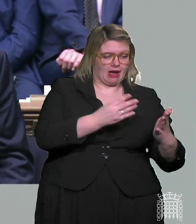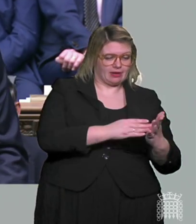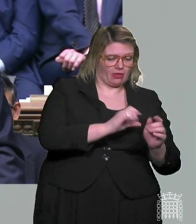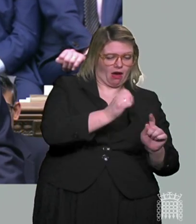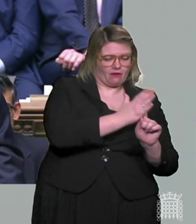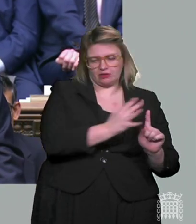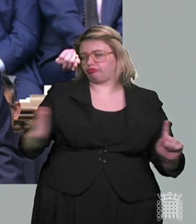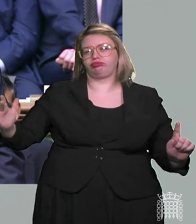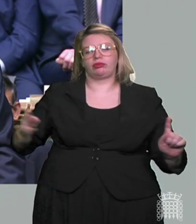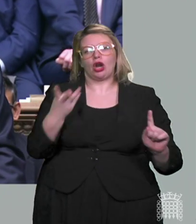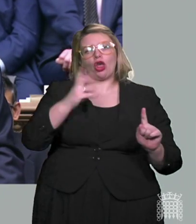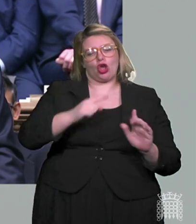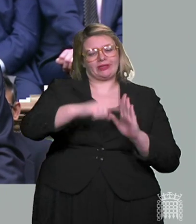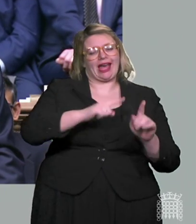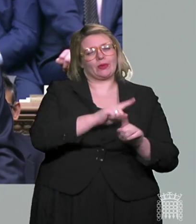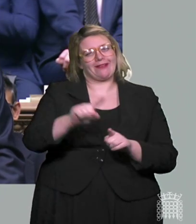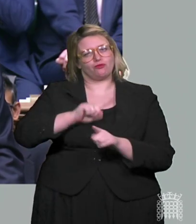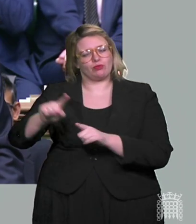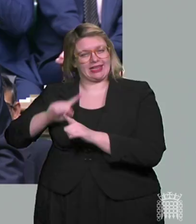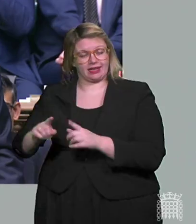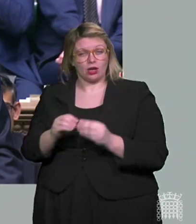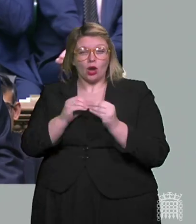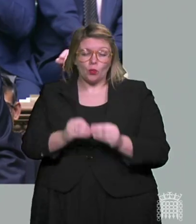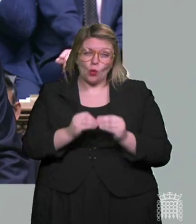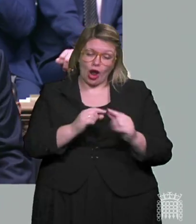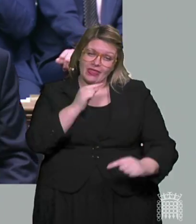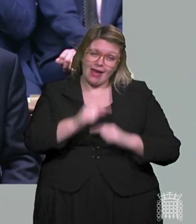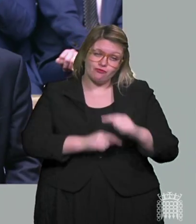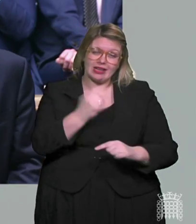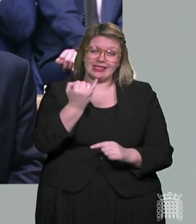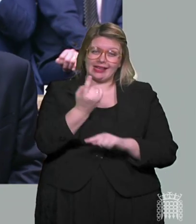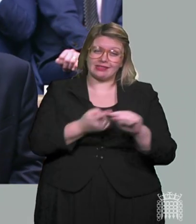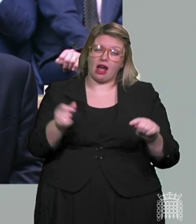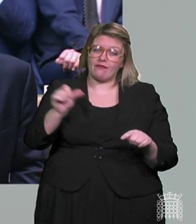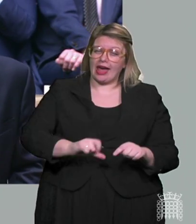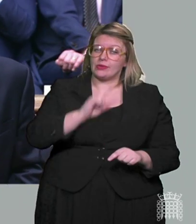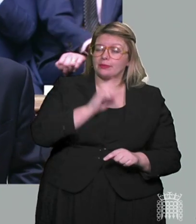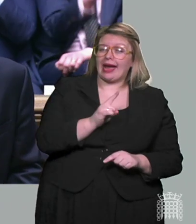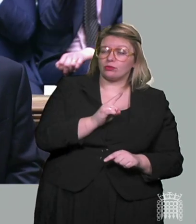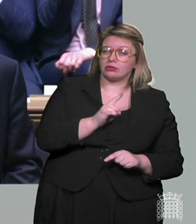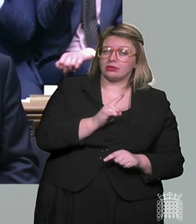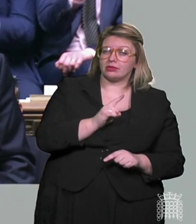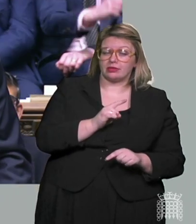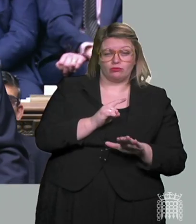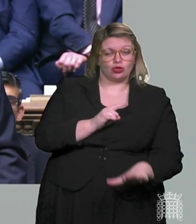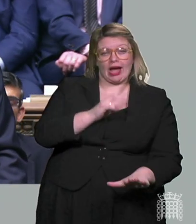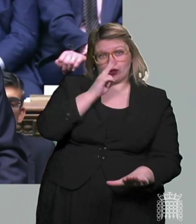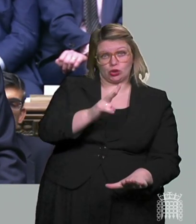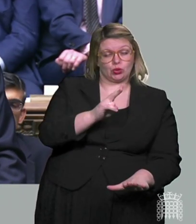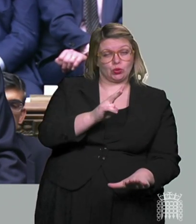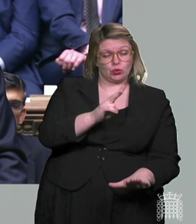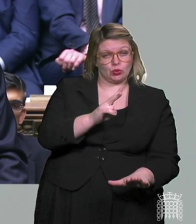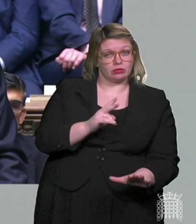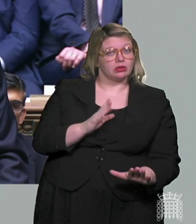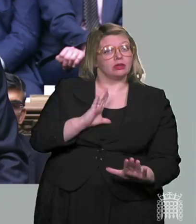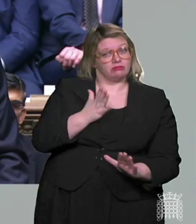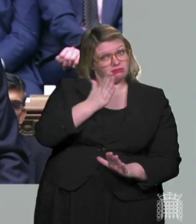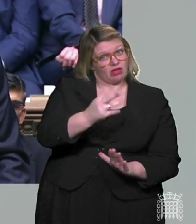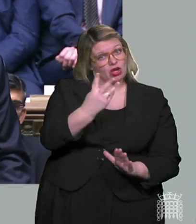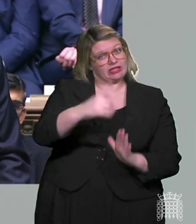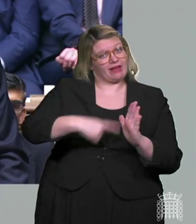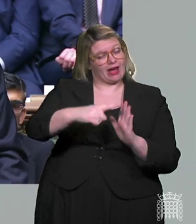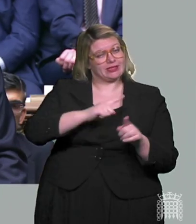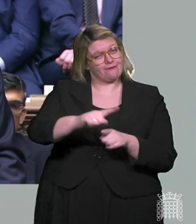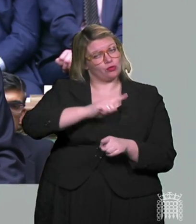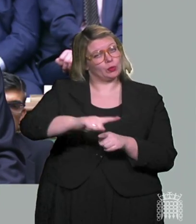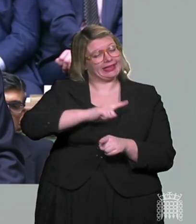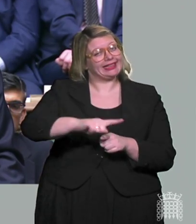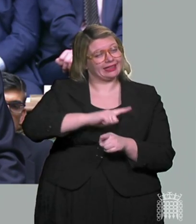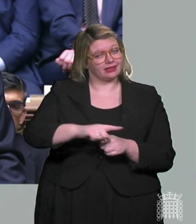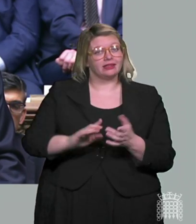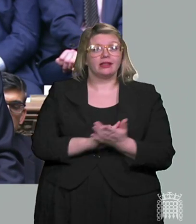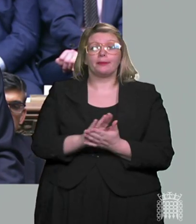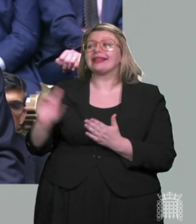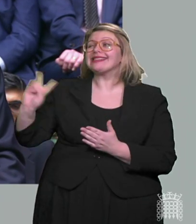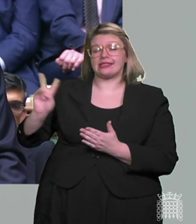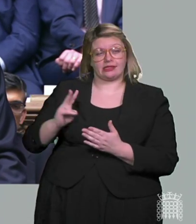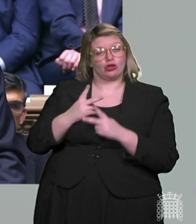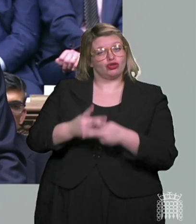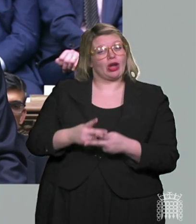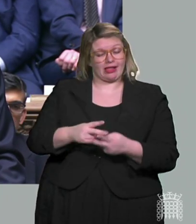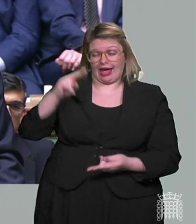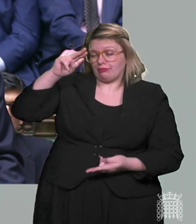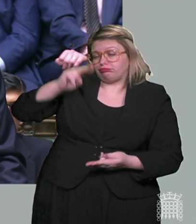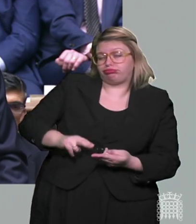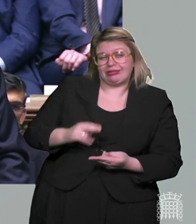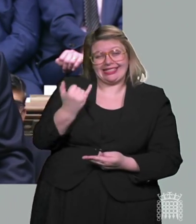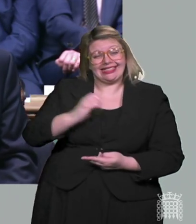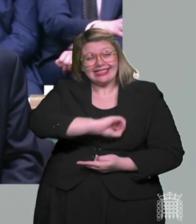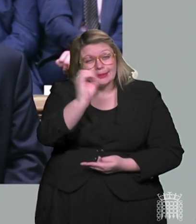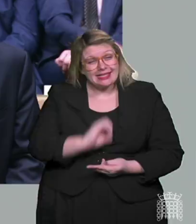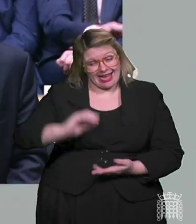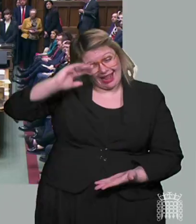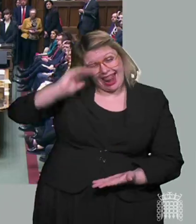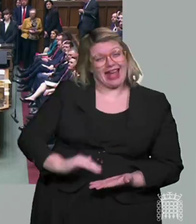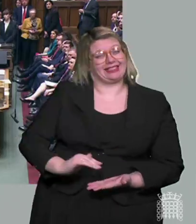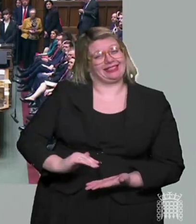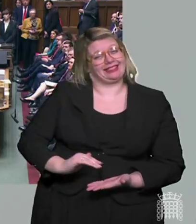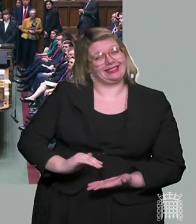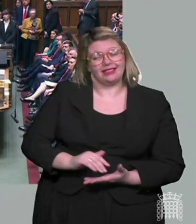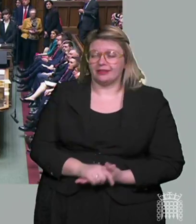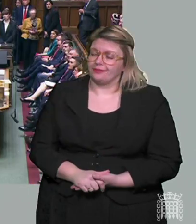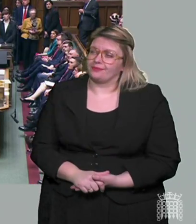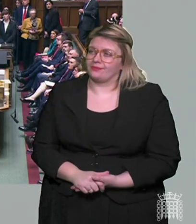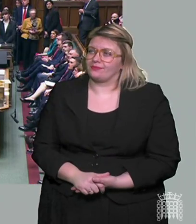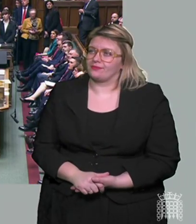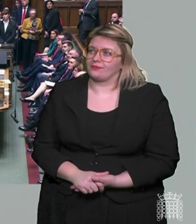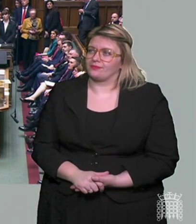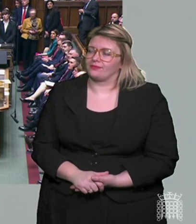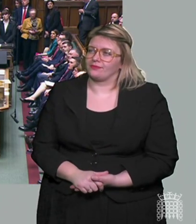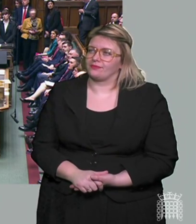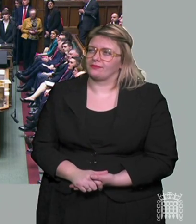It is a package worth on average £6,500 every year for a family with a two-year- old child using 35 hours of childcare every week, and it reduces their childcare costs by nearly 60%.